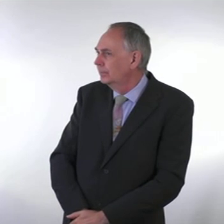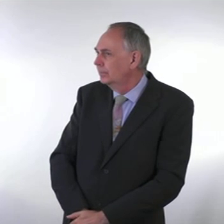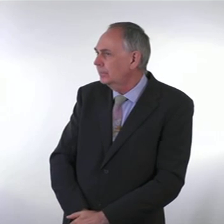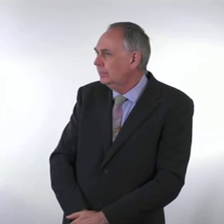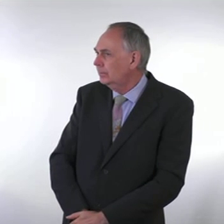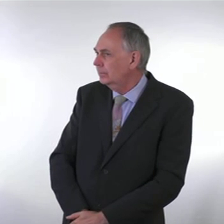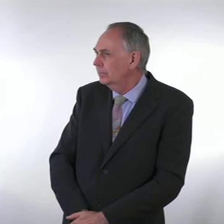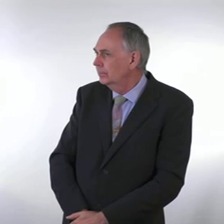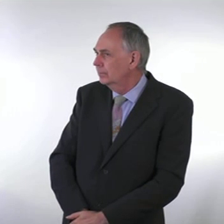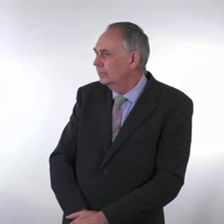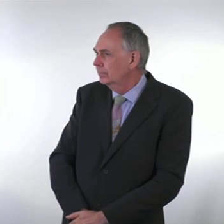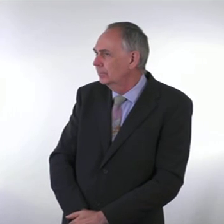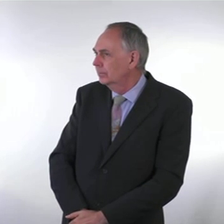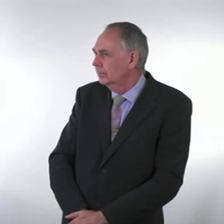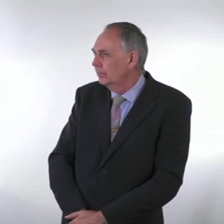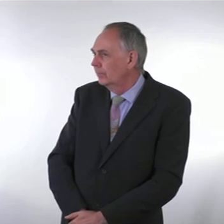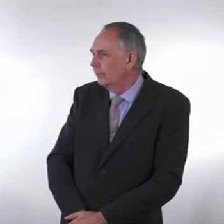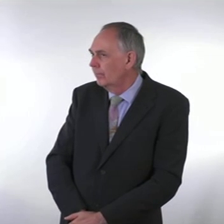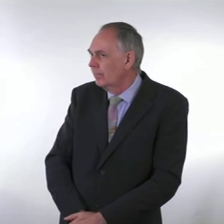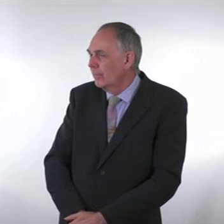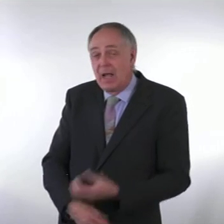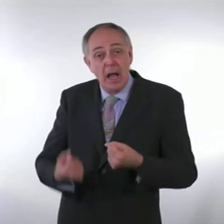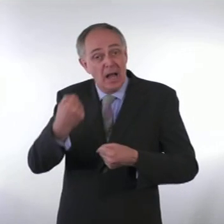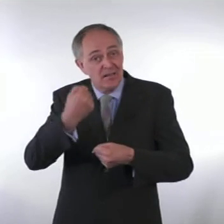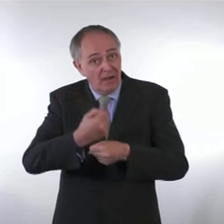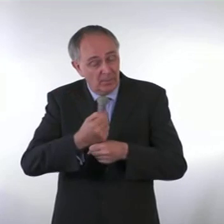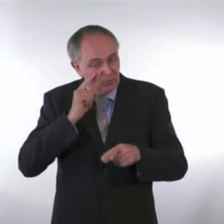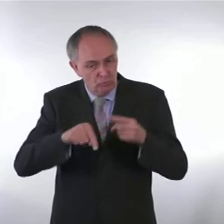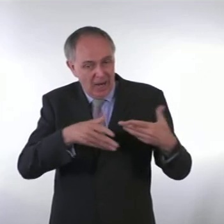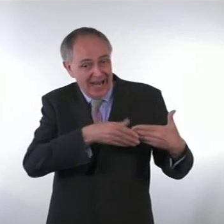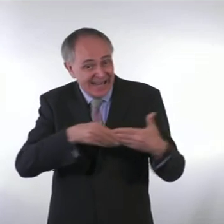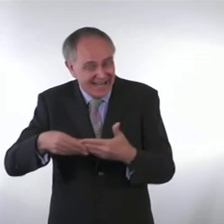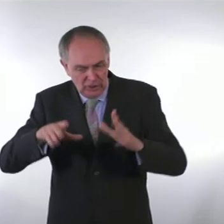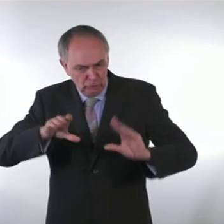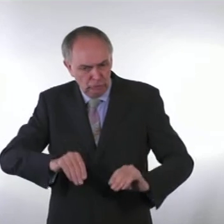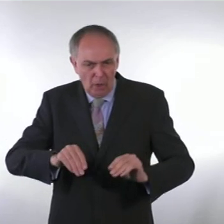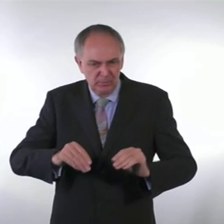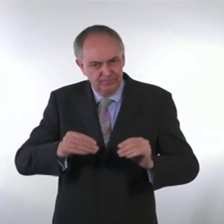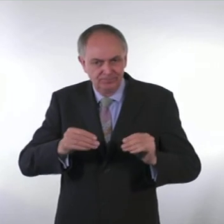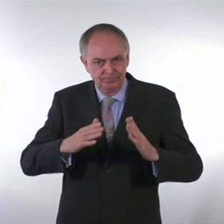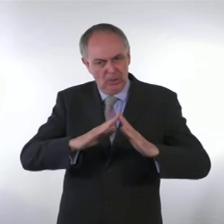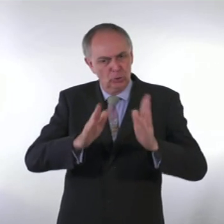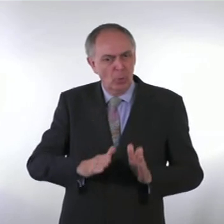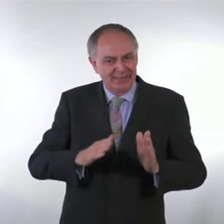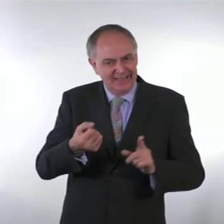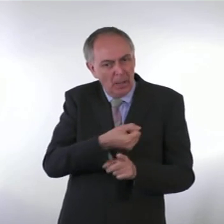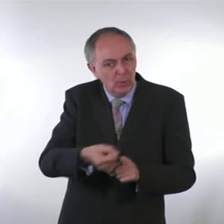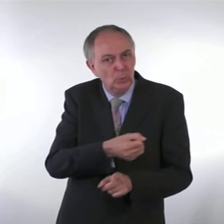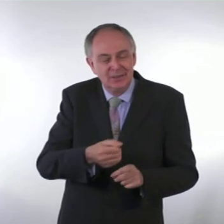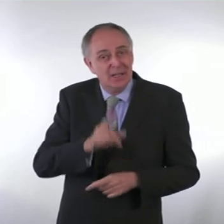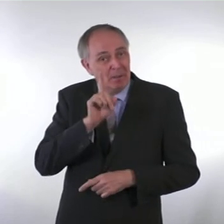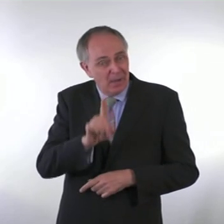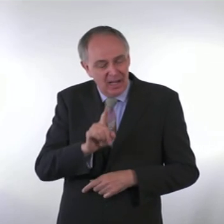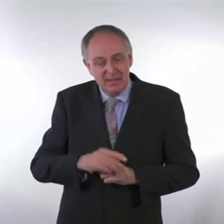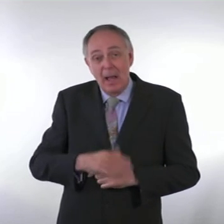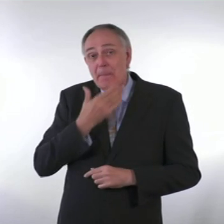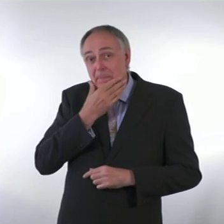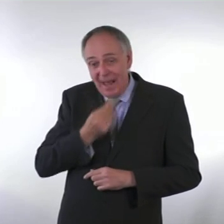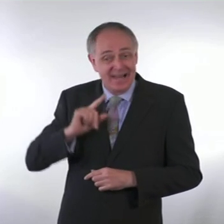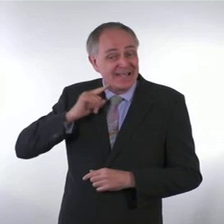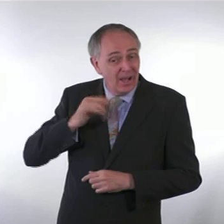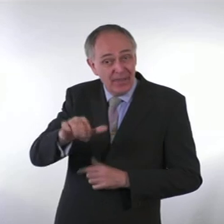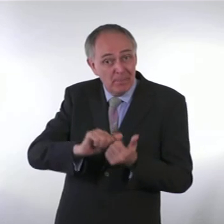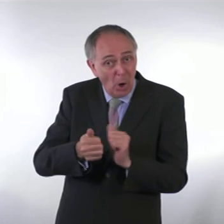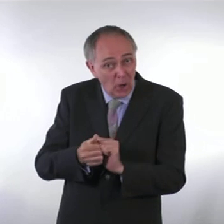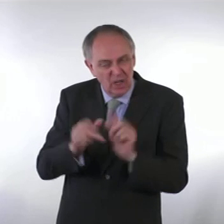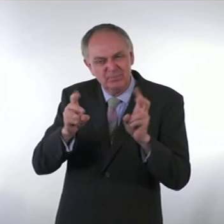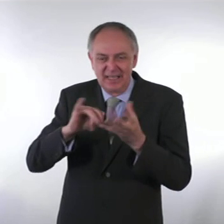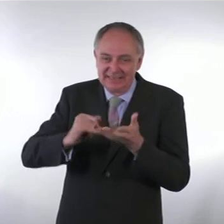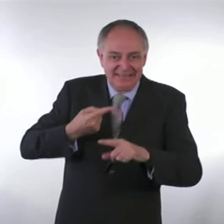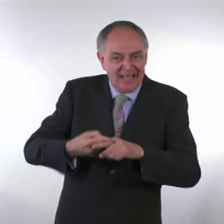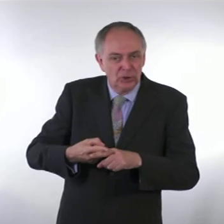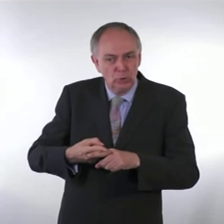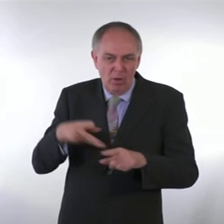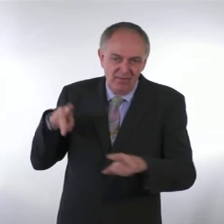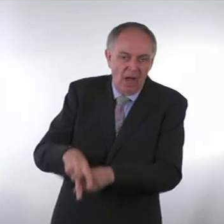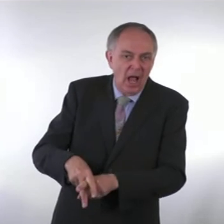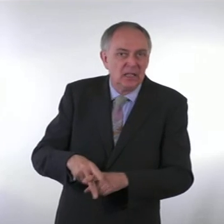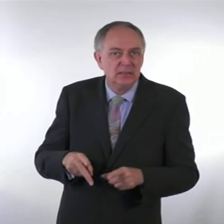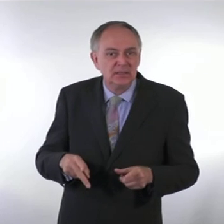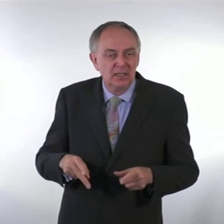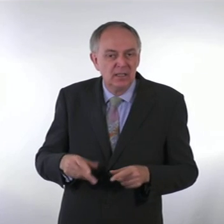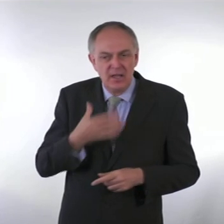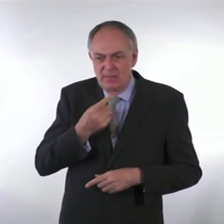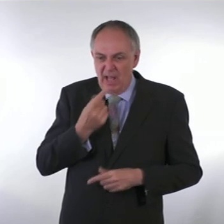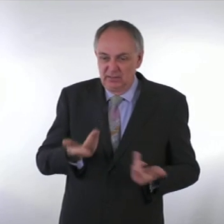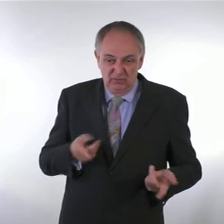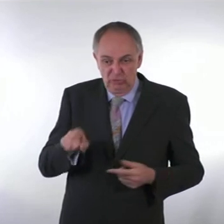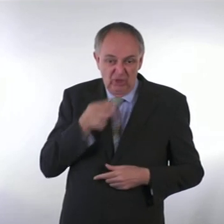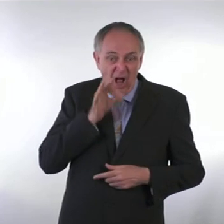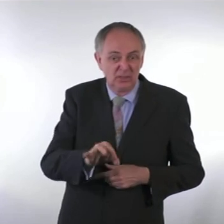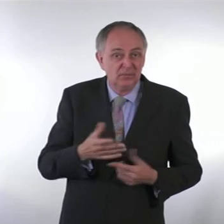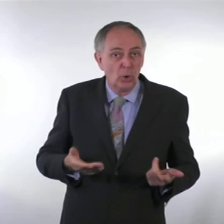This Government have taken the lead on tackling domestic abuse, but there is an ugly dimension that remains unresolved, where men who kill their partners in appalling acts of sexual violence establish in court that “she asked for it” and avoid a murder conviction.